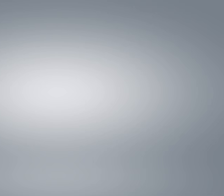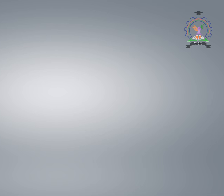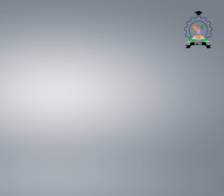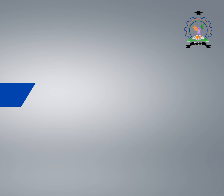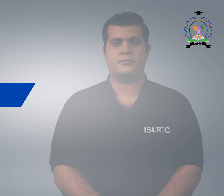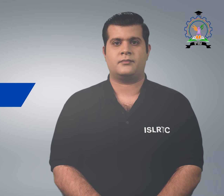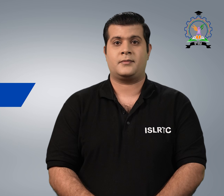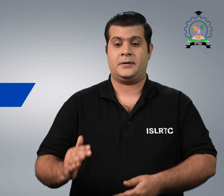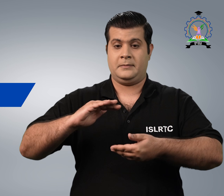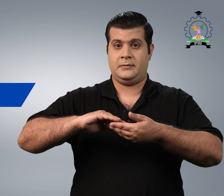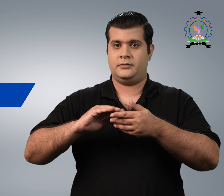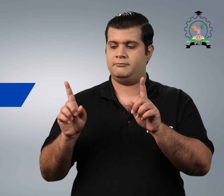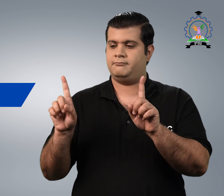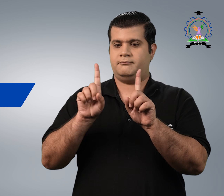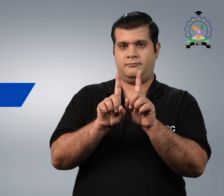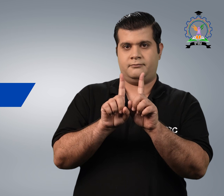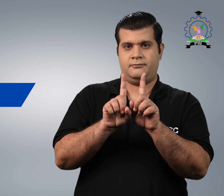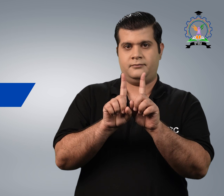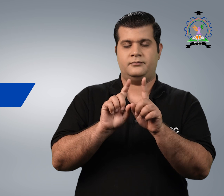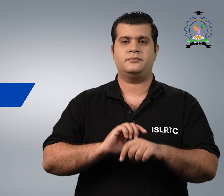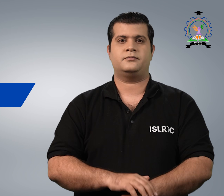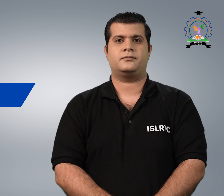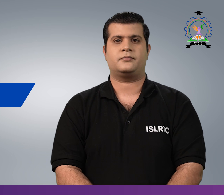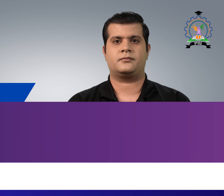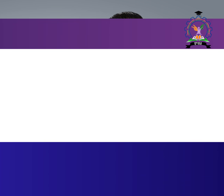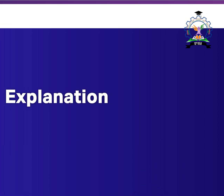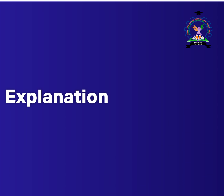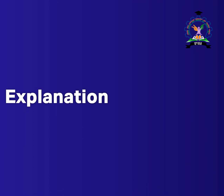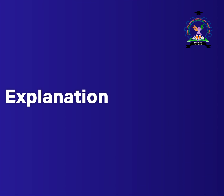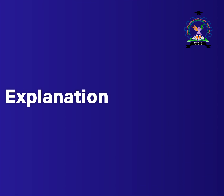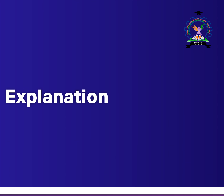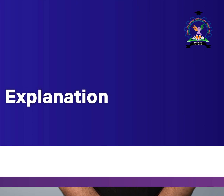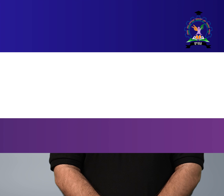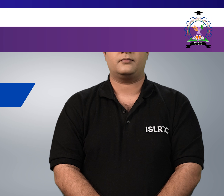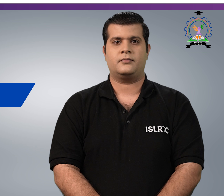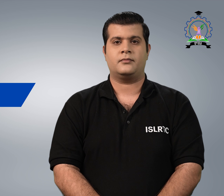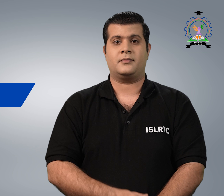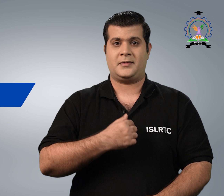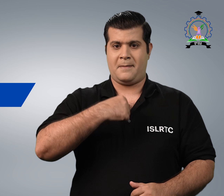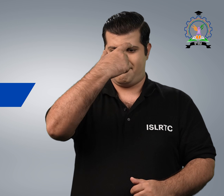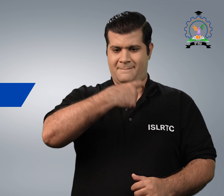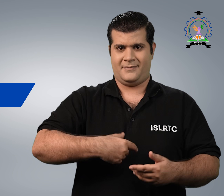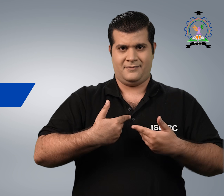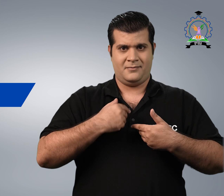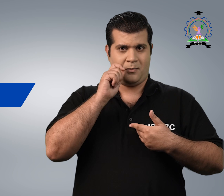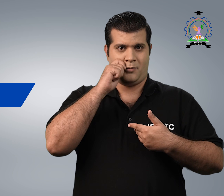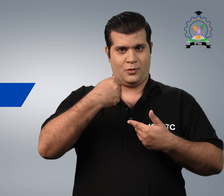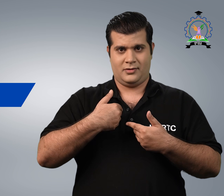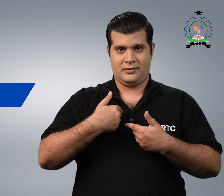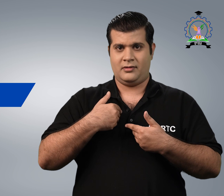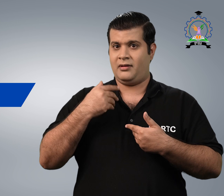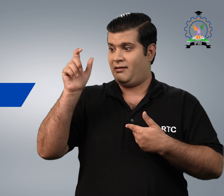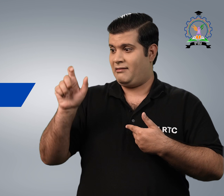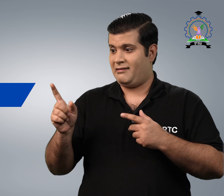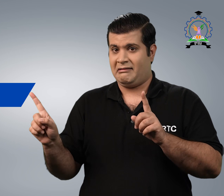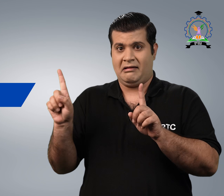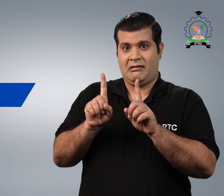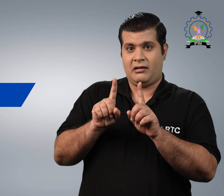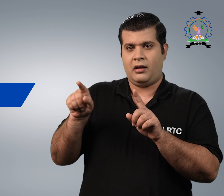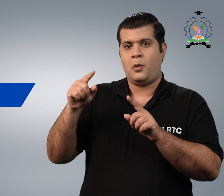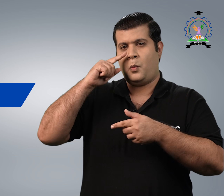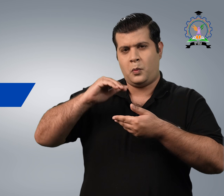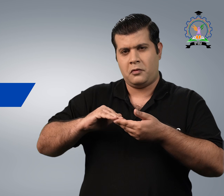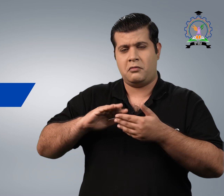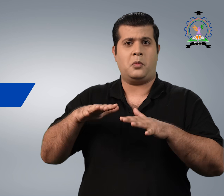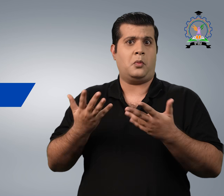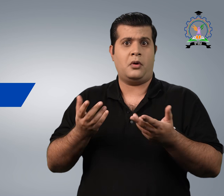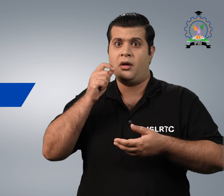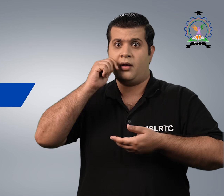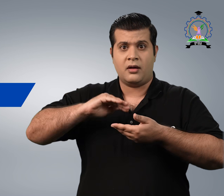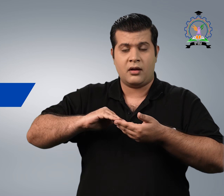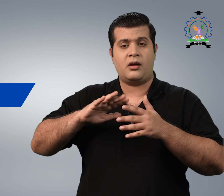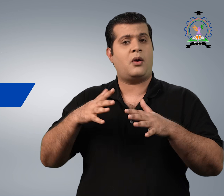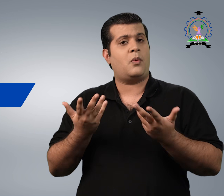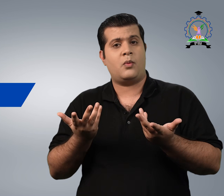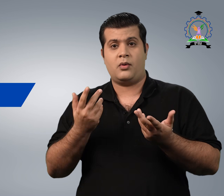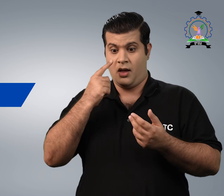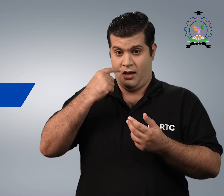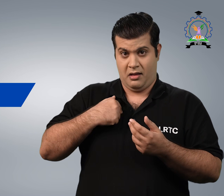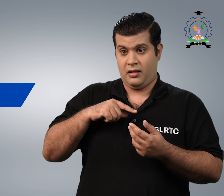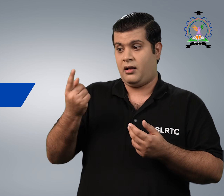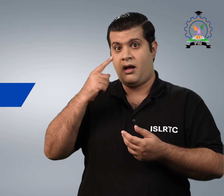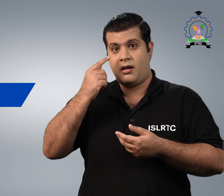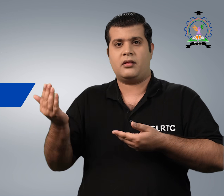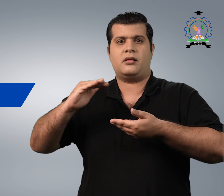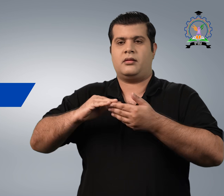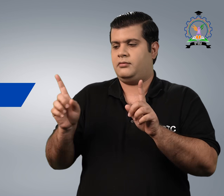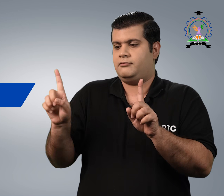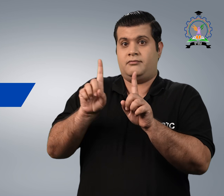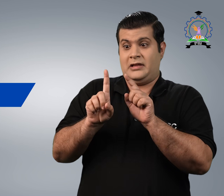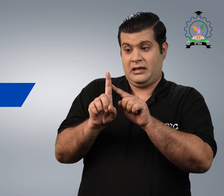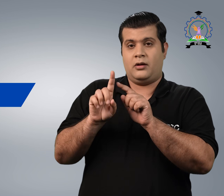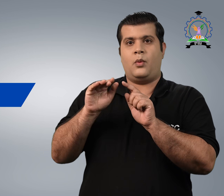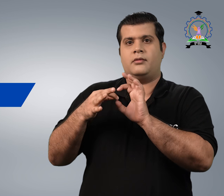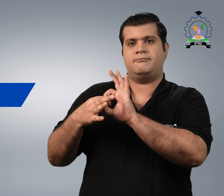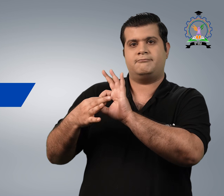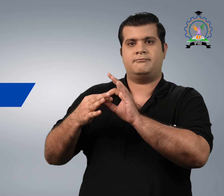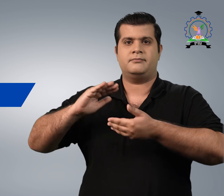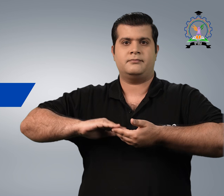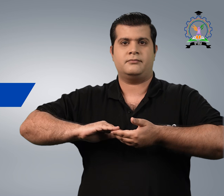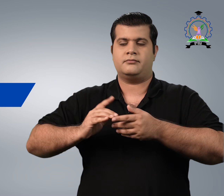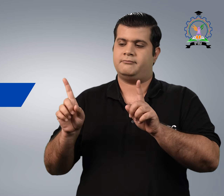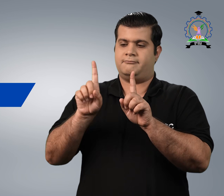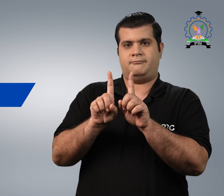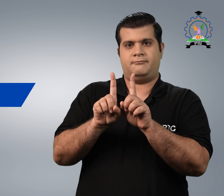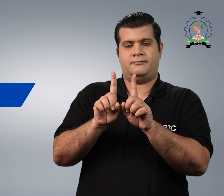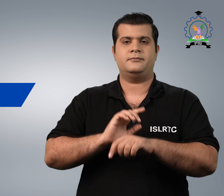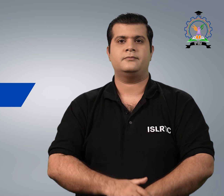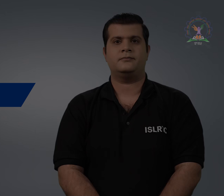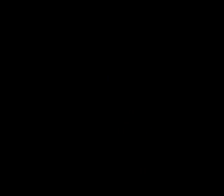Spouse